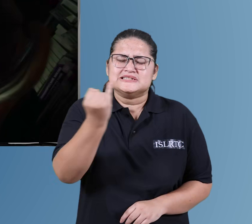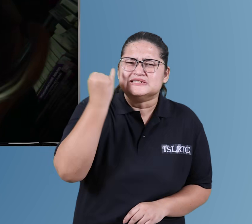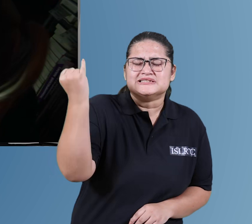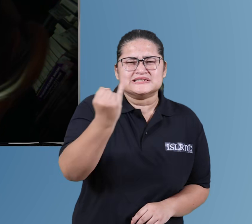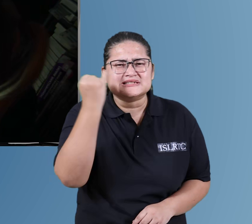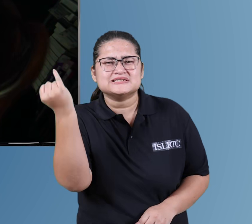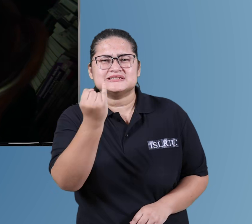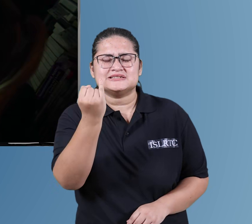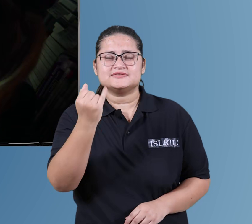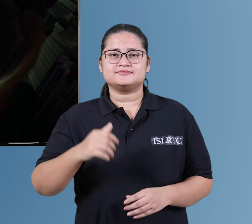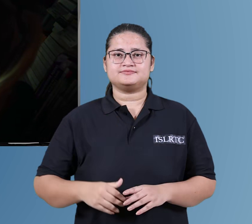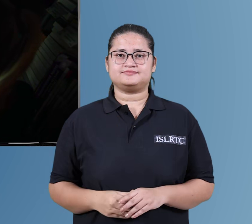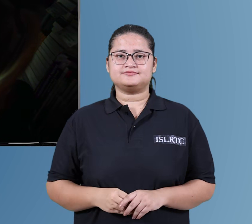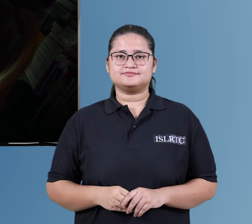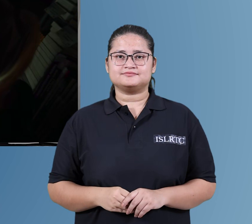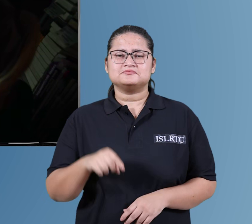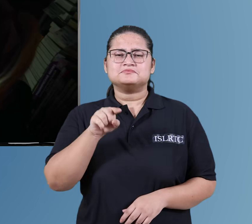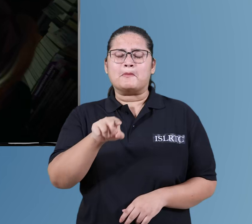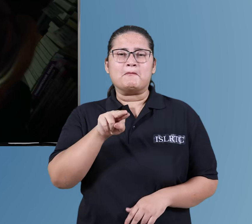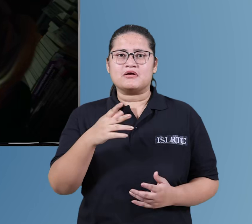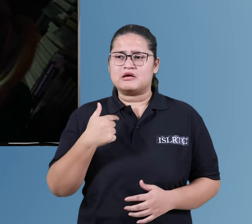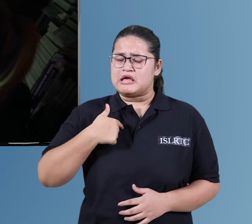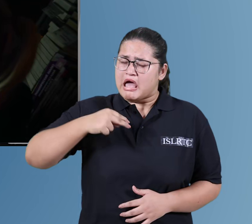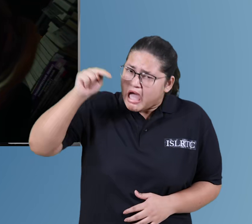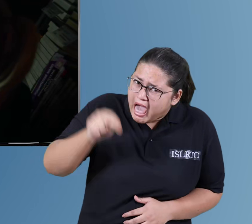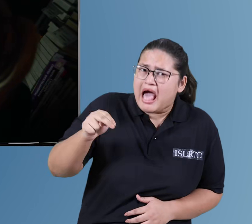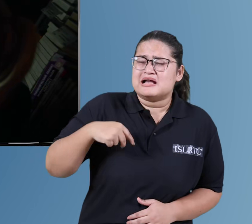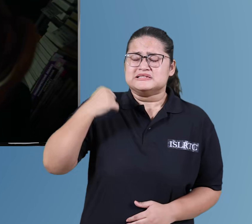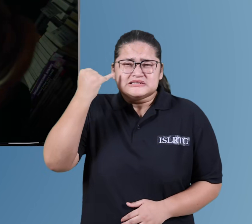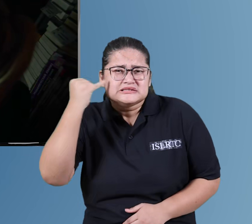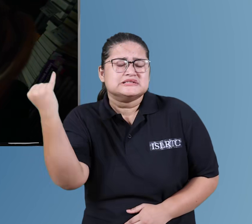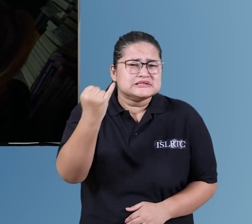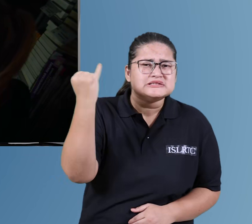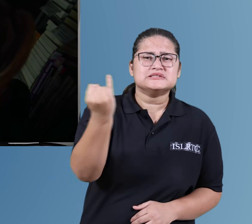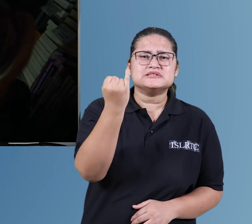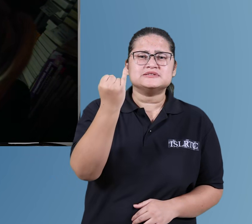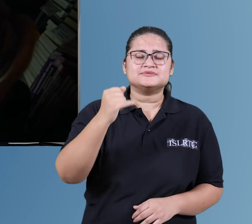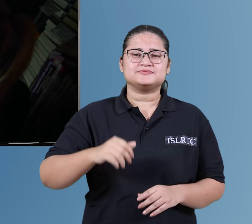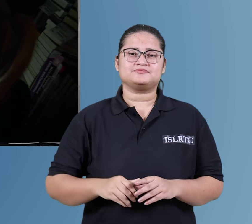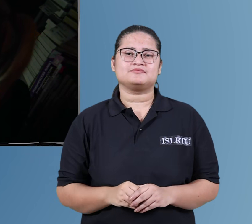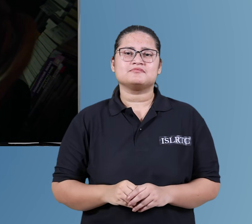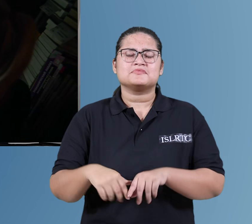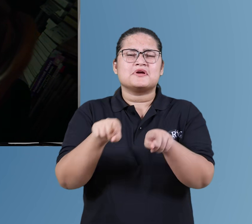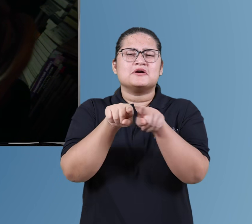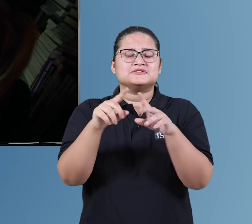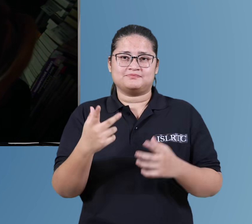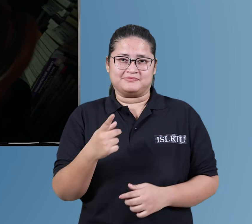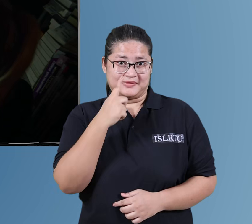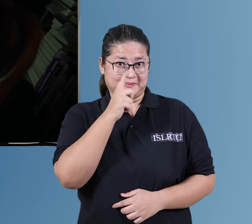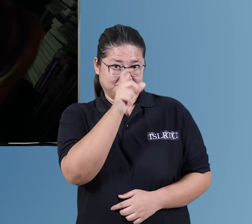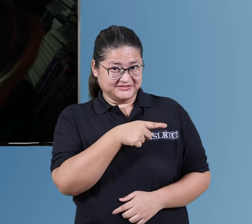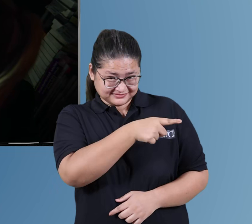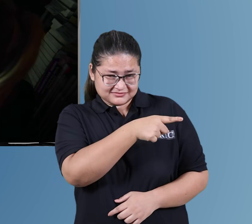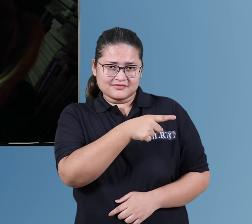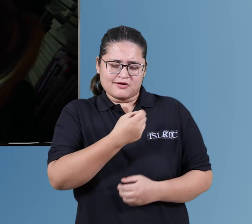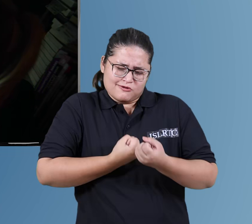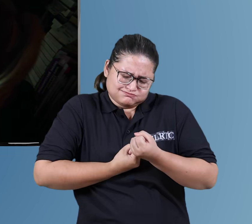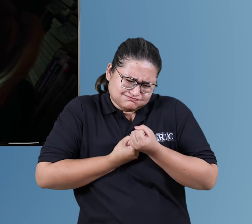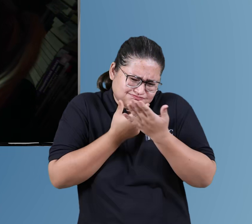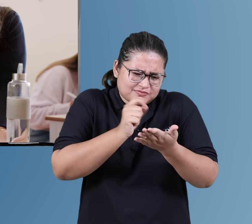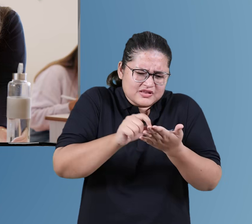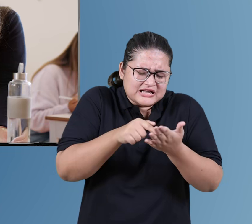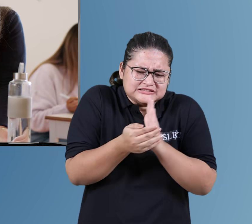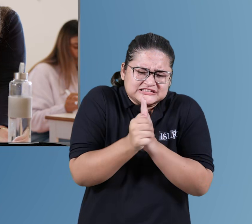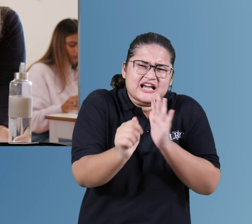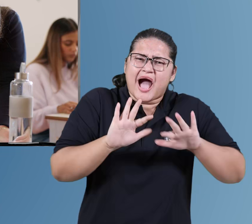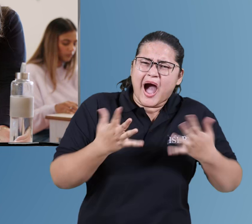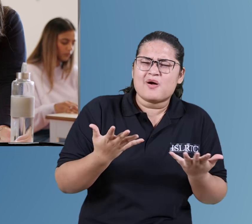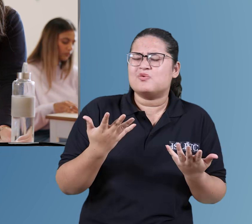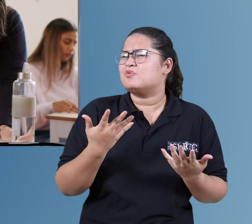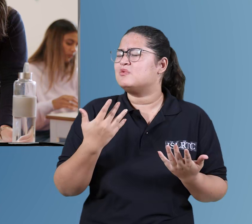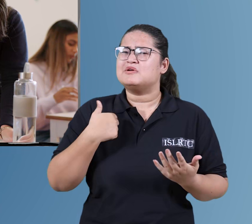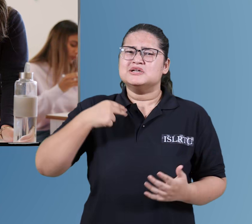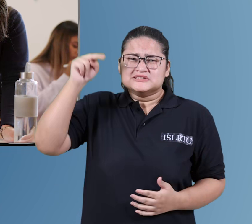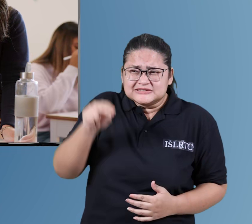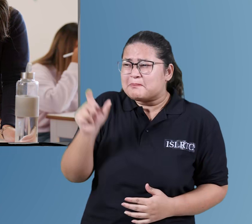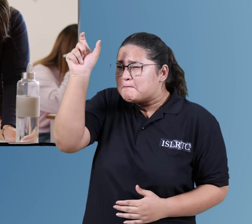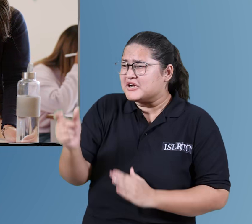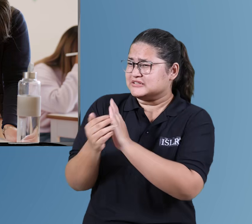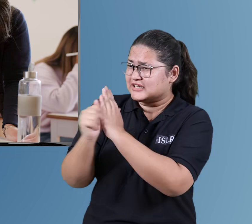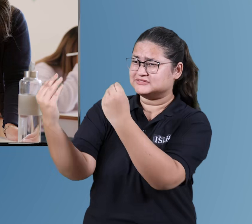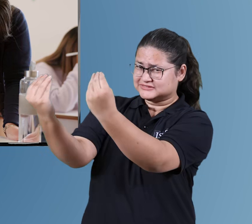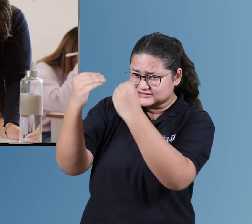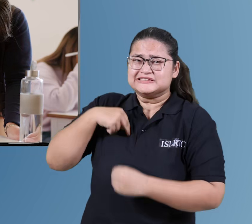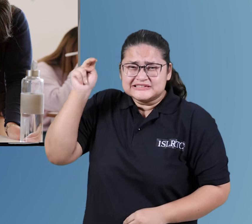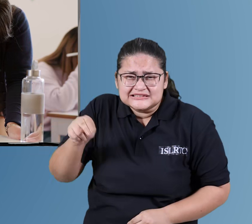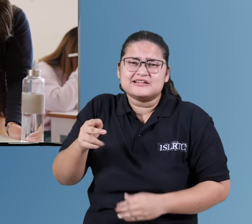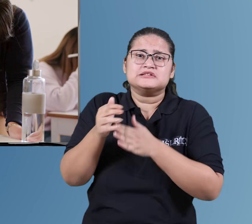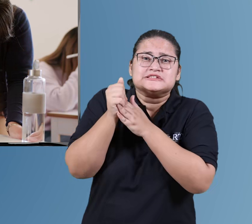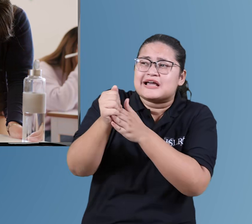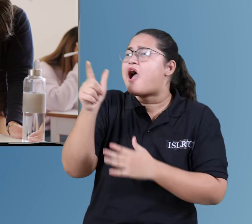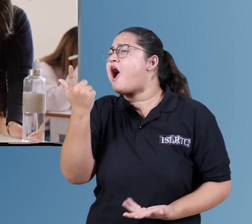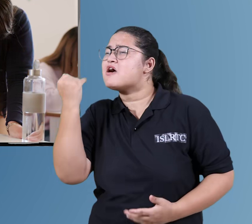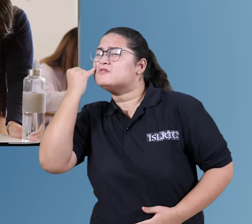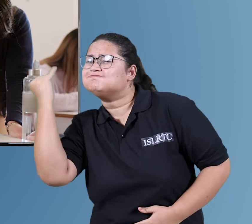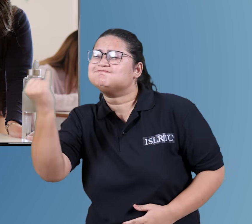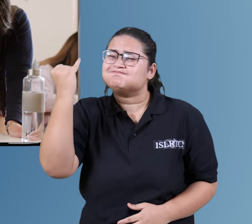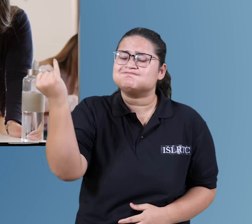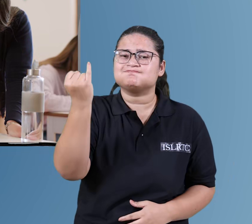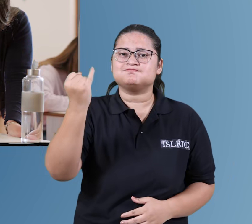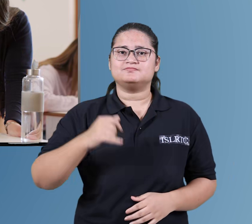Seek “Seek” means to look for, For example, she decided to seek help from a mentor to improve her skills in writing.